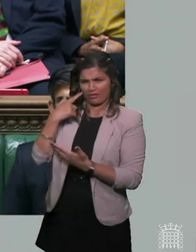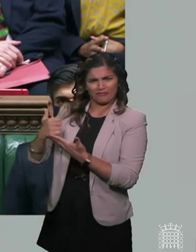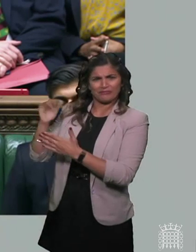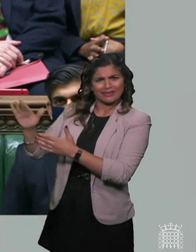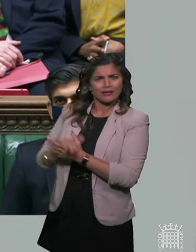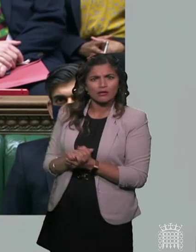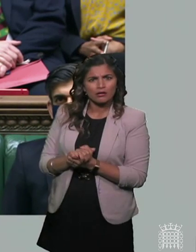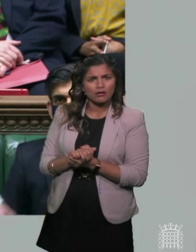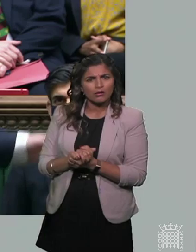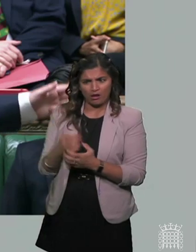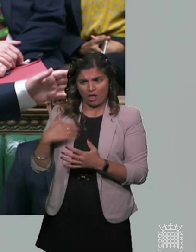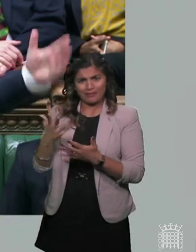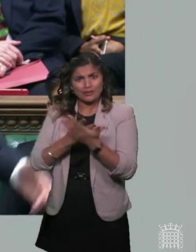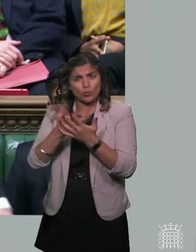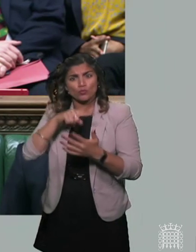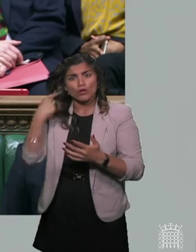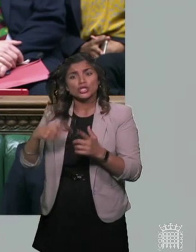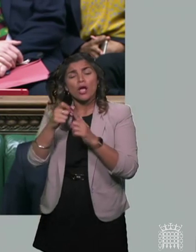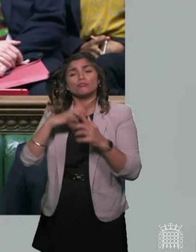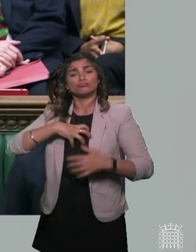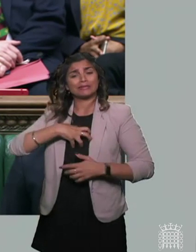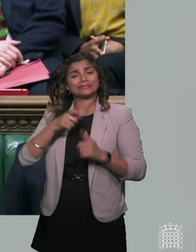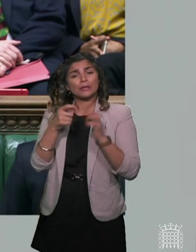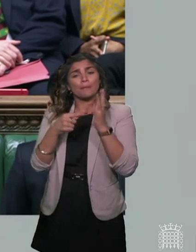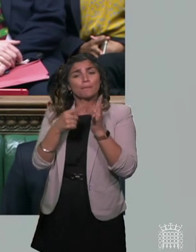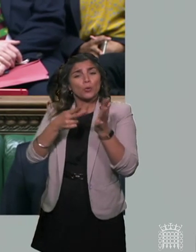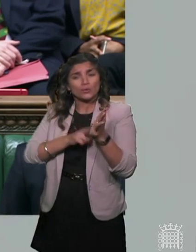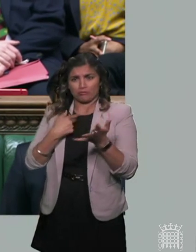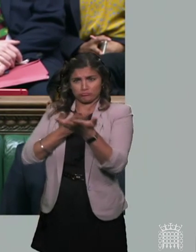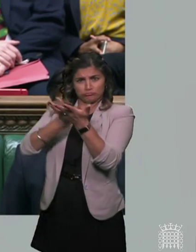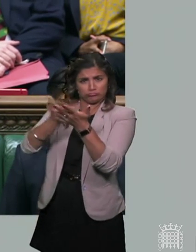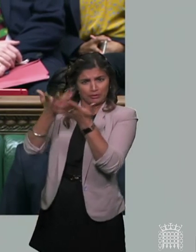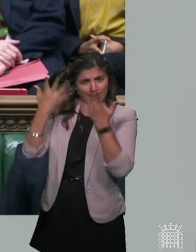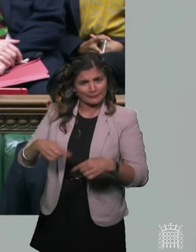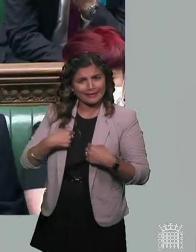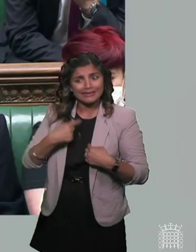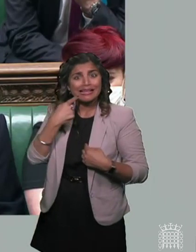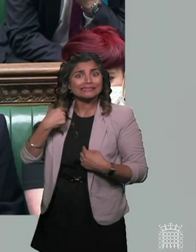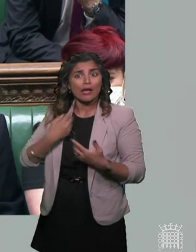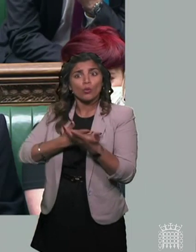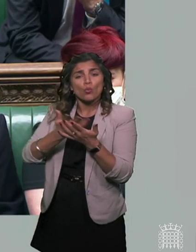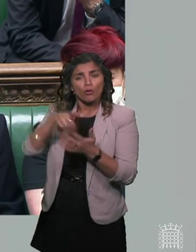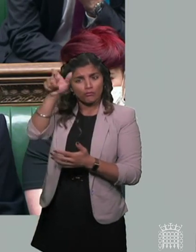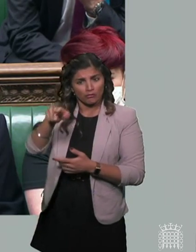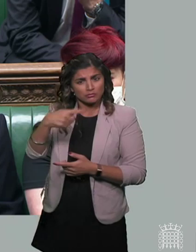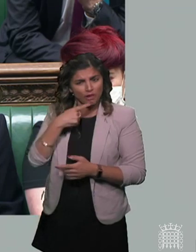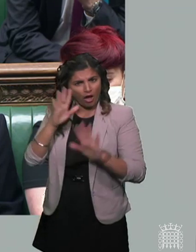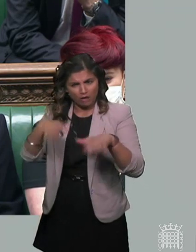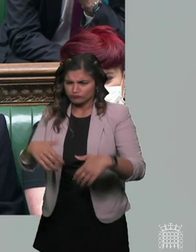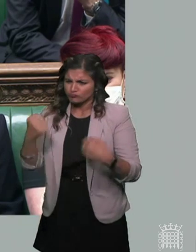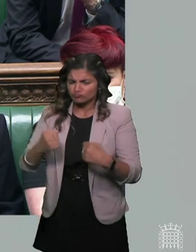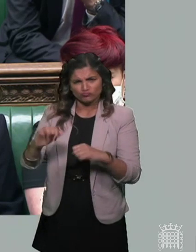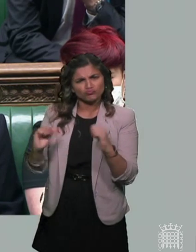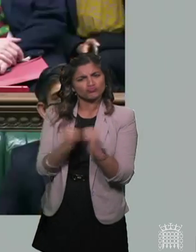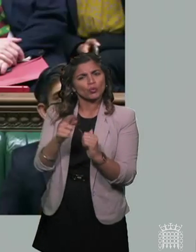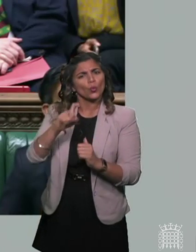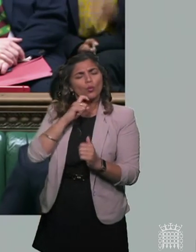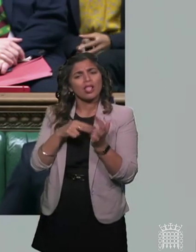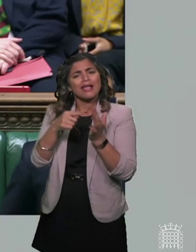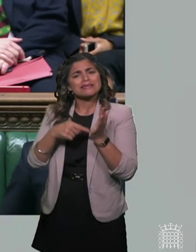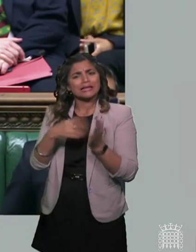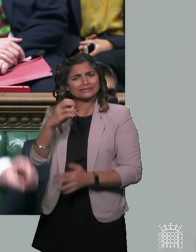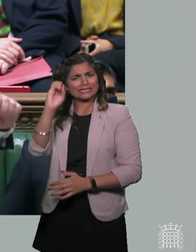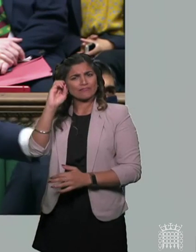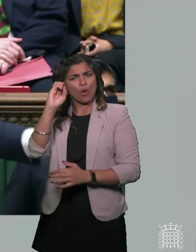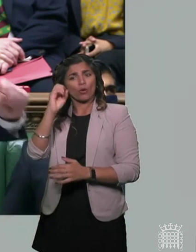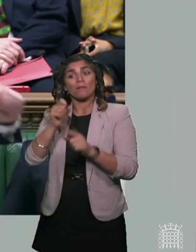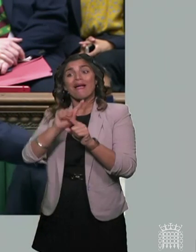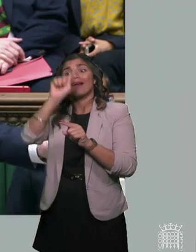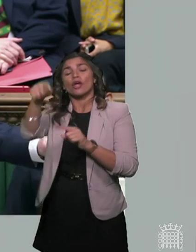I talked to President Putin—I think it was yesterday—and he confirmed his determination to get to net zero by the middle of the century.